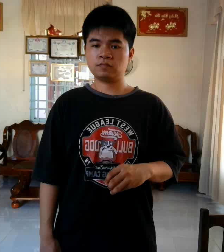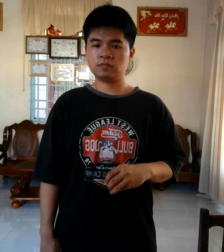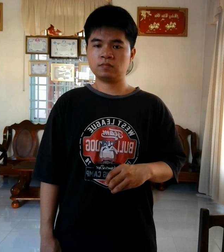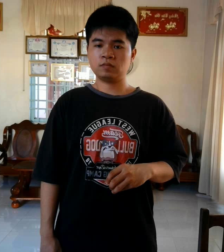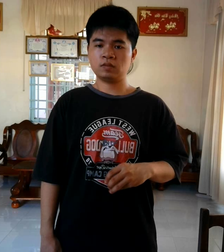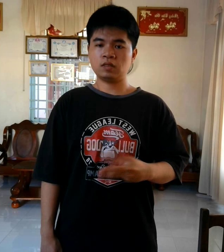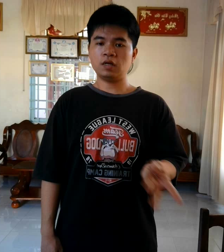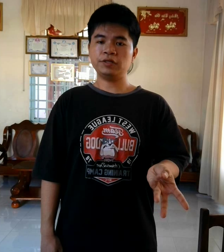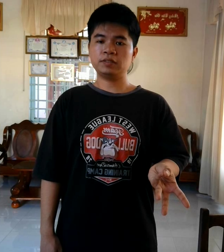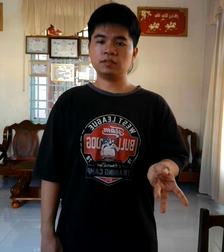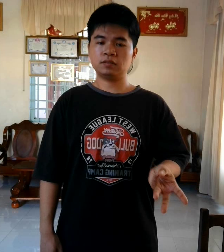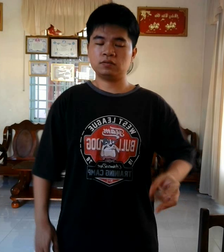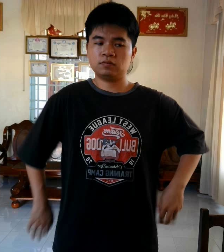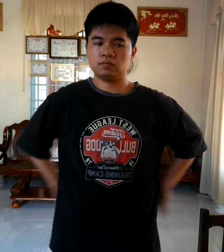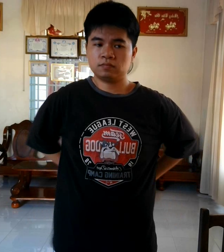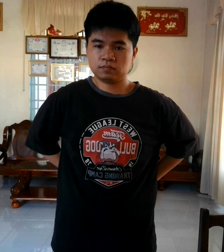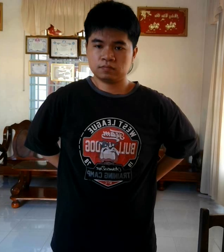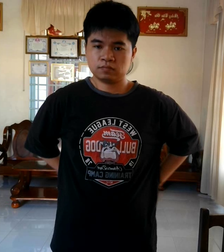it